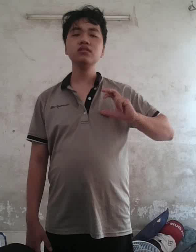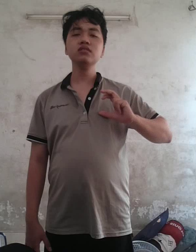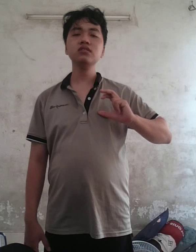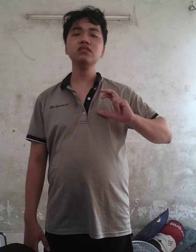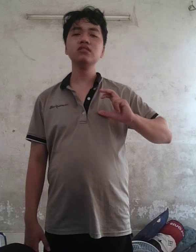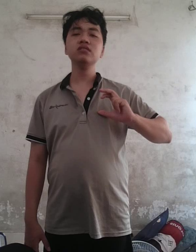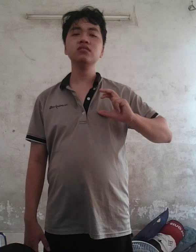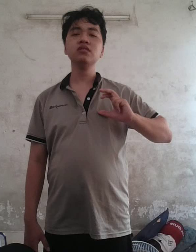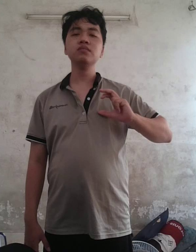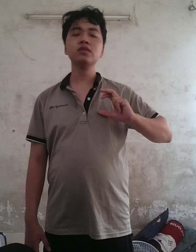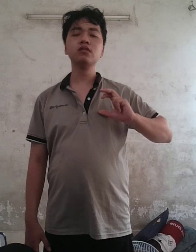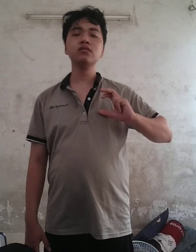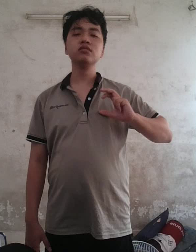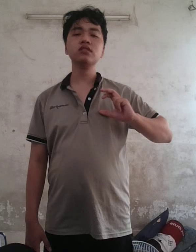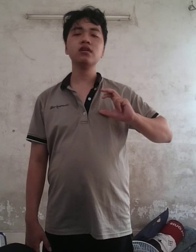giau co